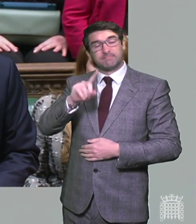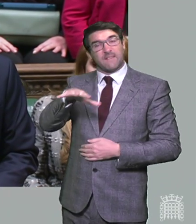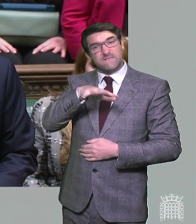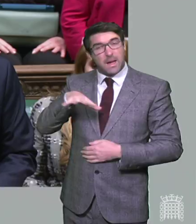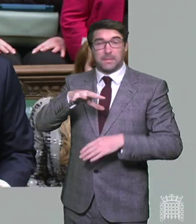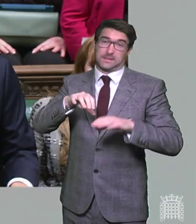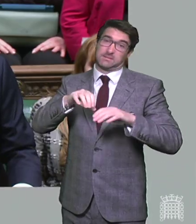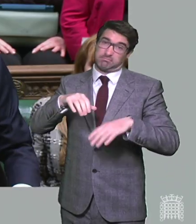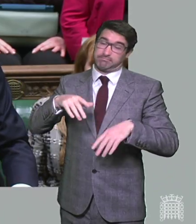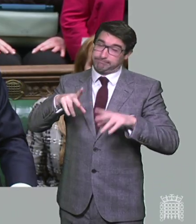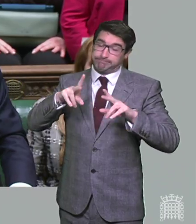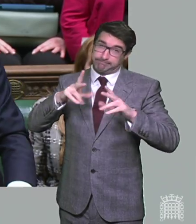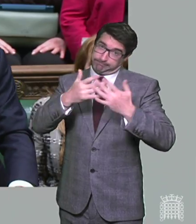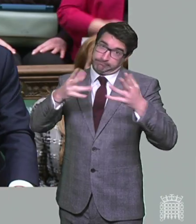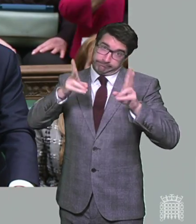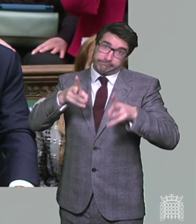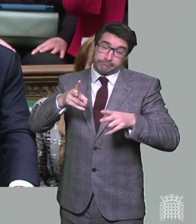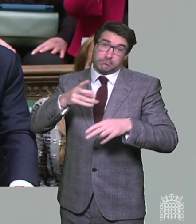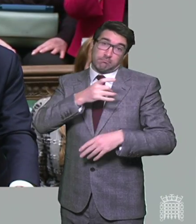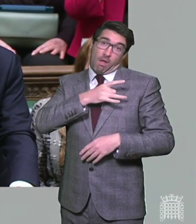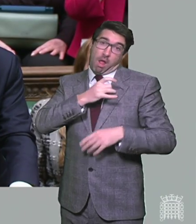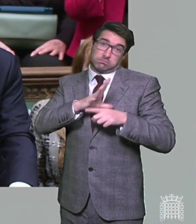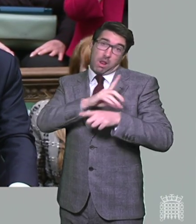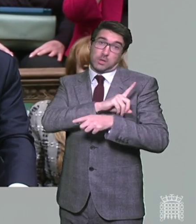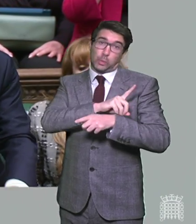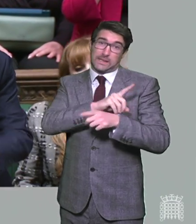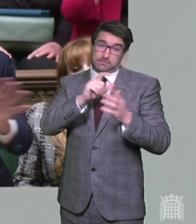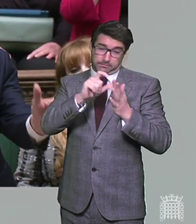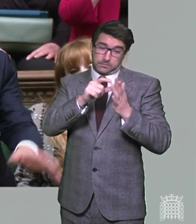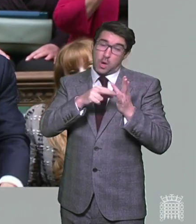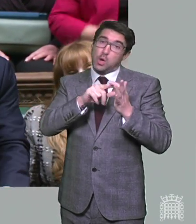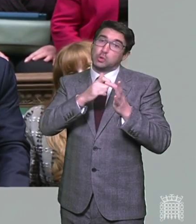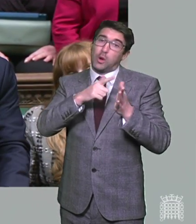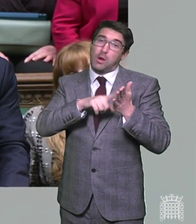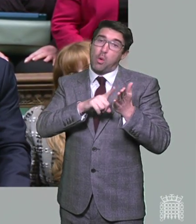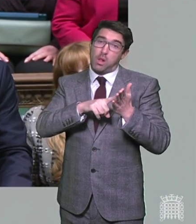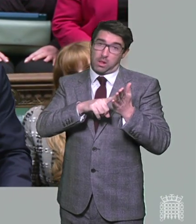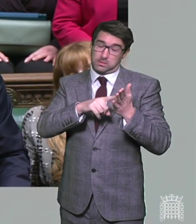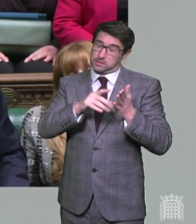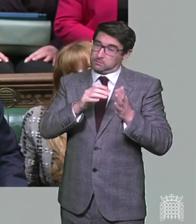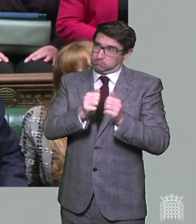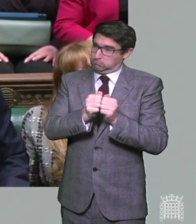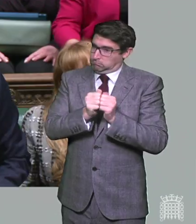Donegal is a special place for my family and me, and across the House.